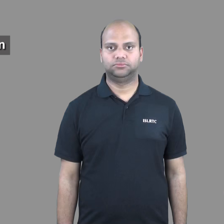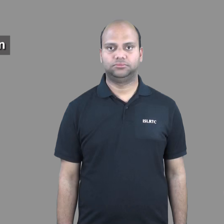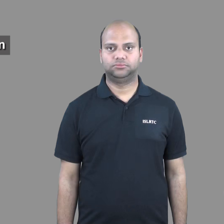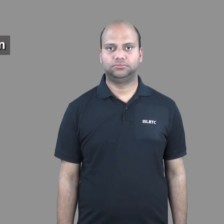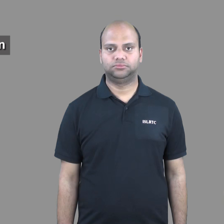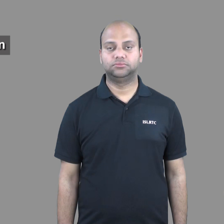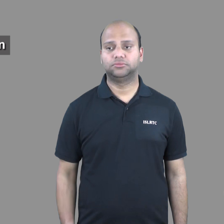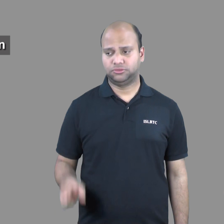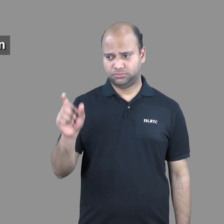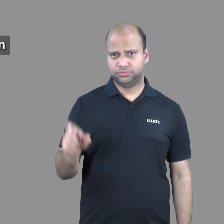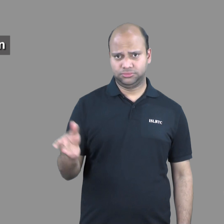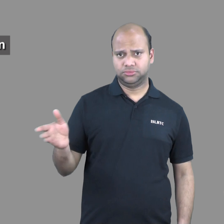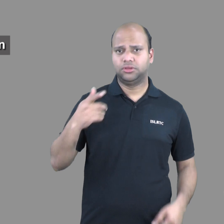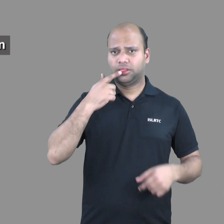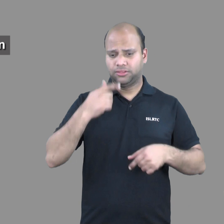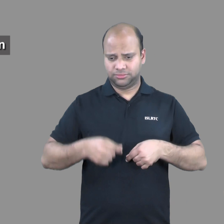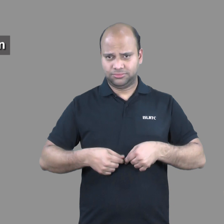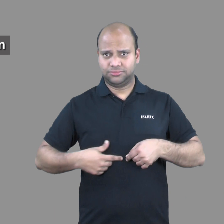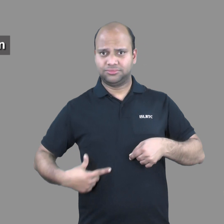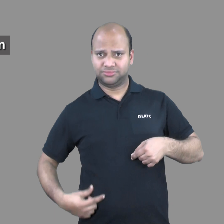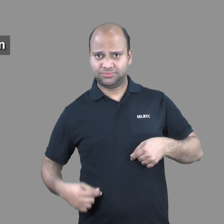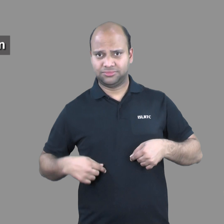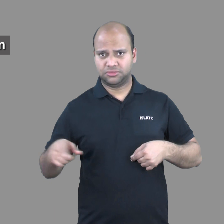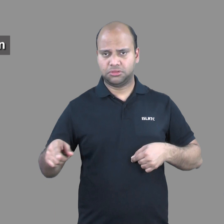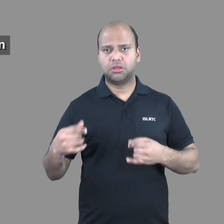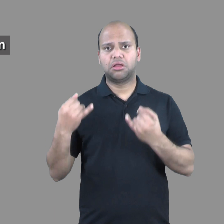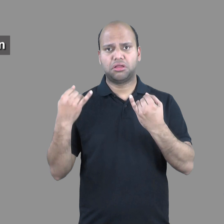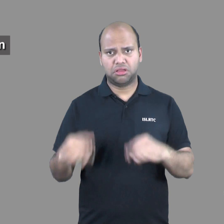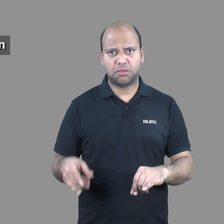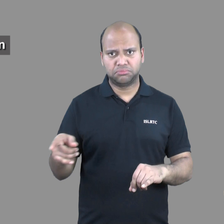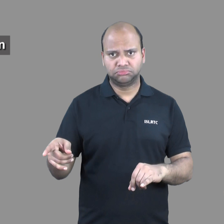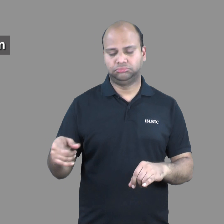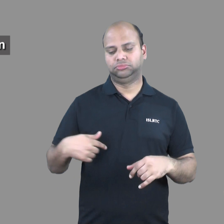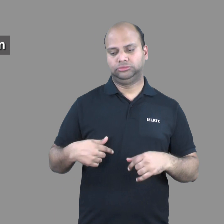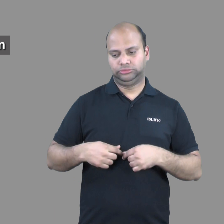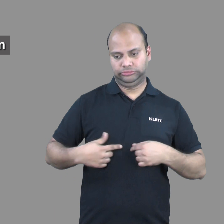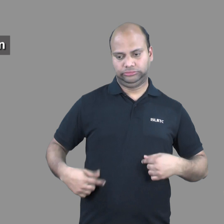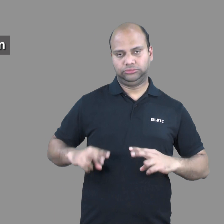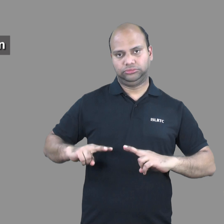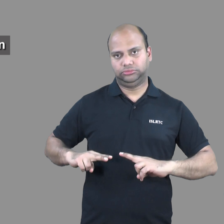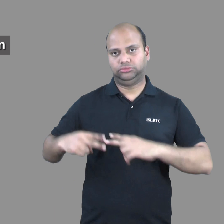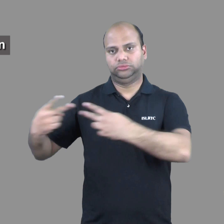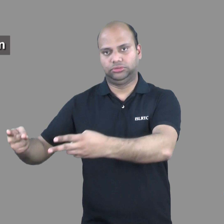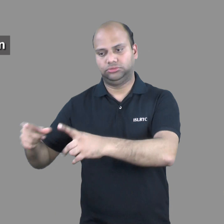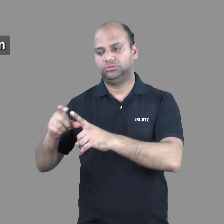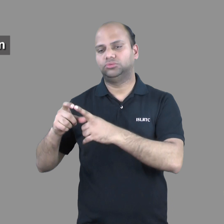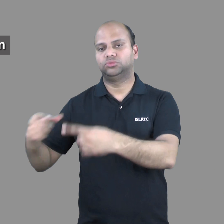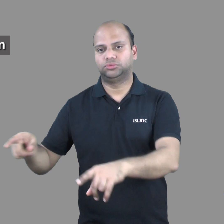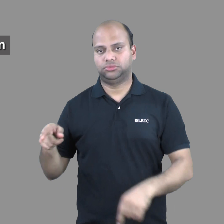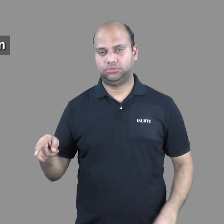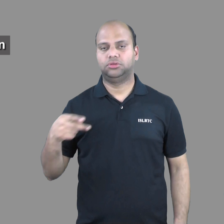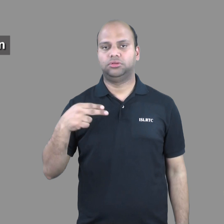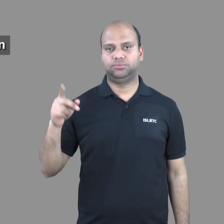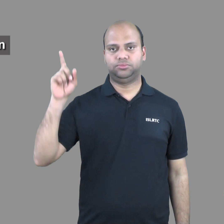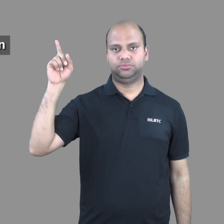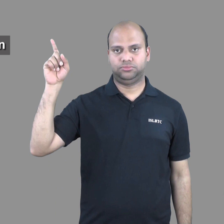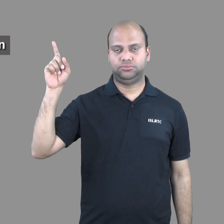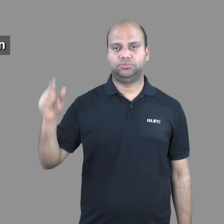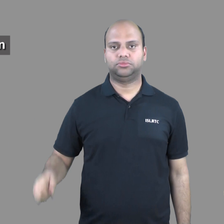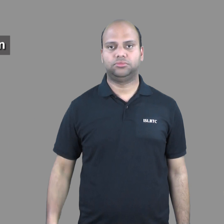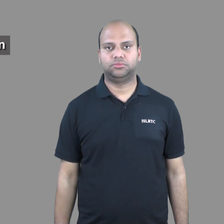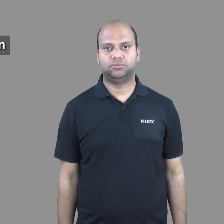Liver Transplantation